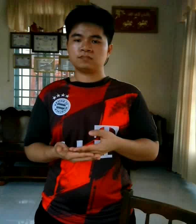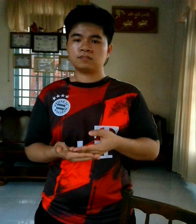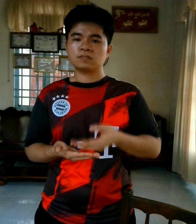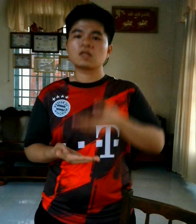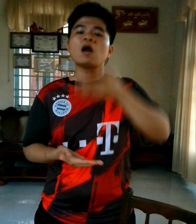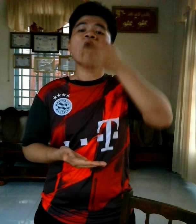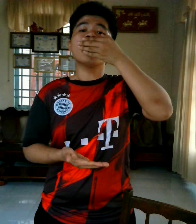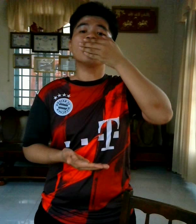sup